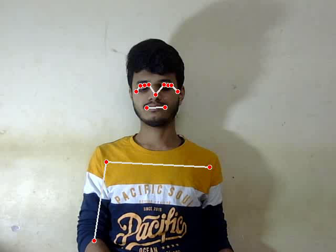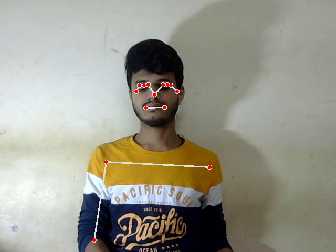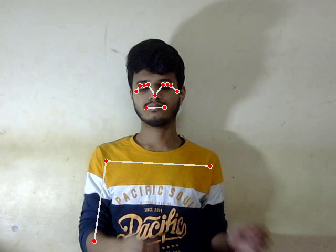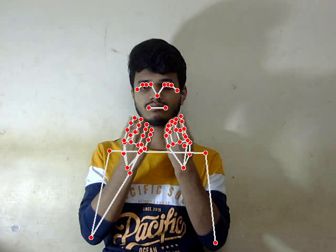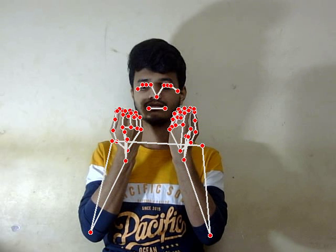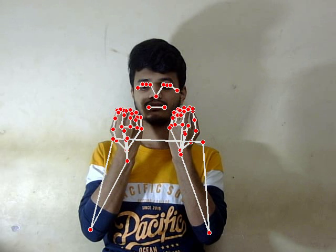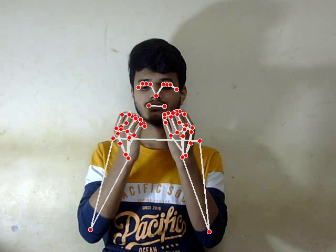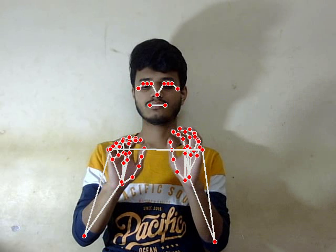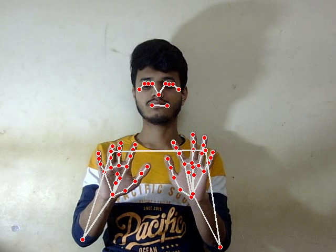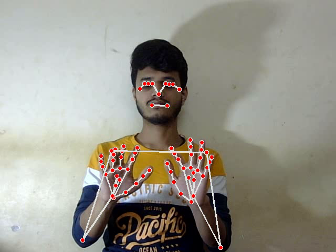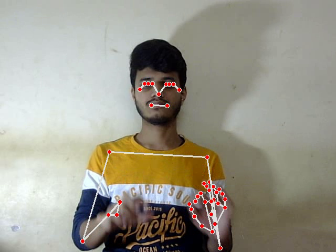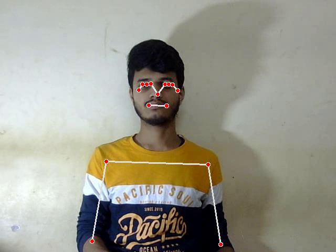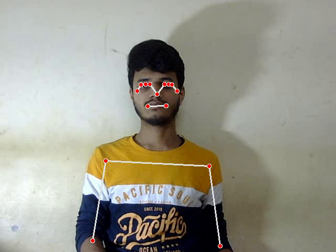finish